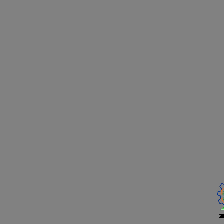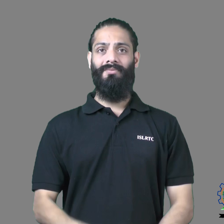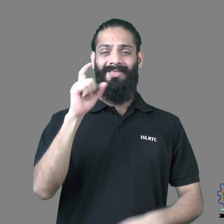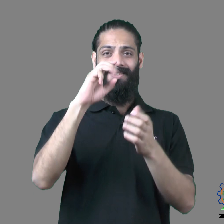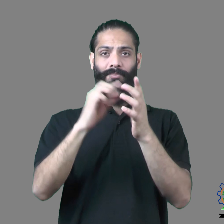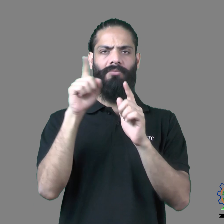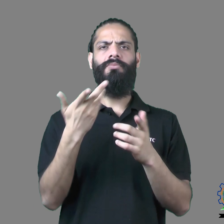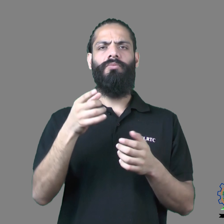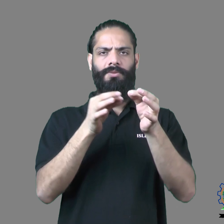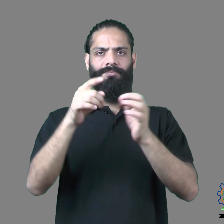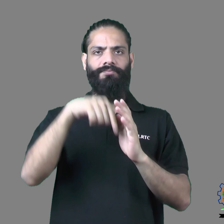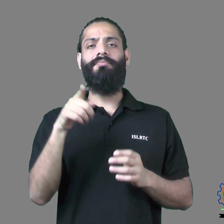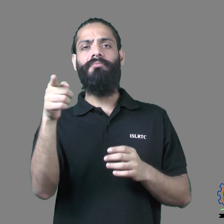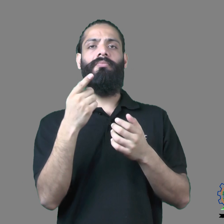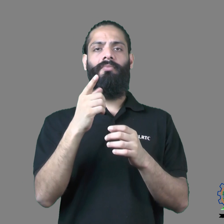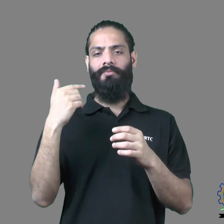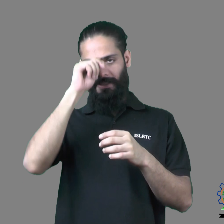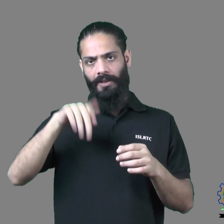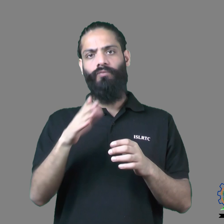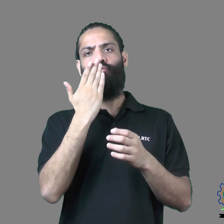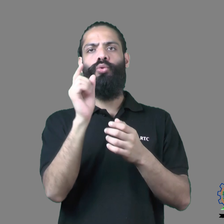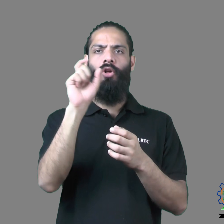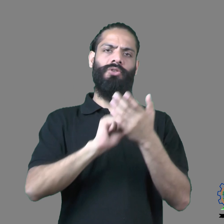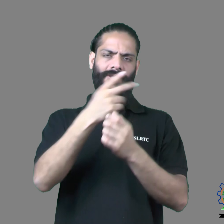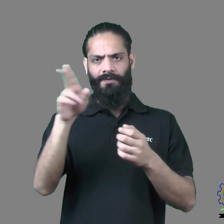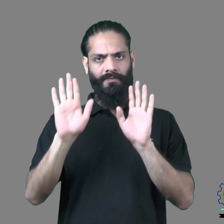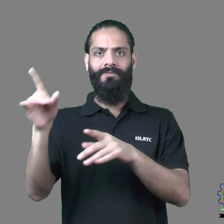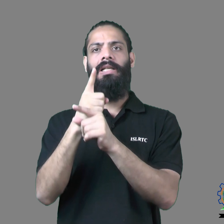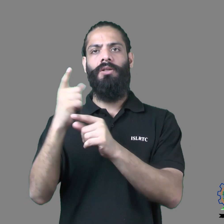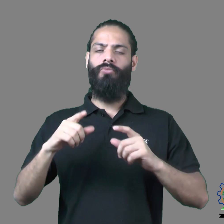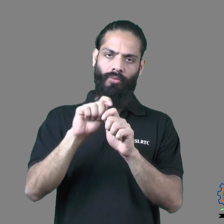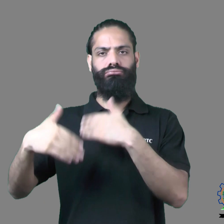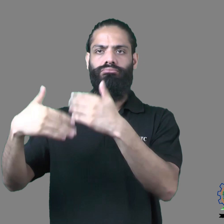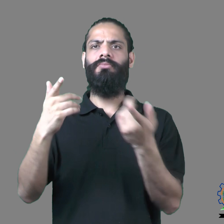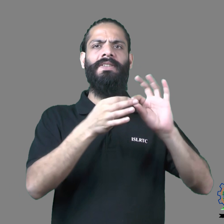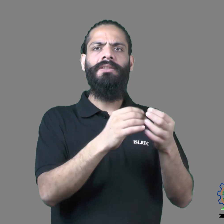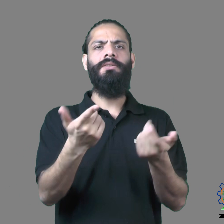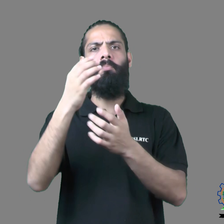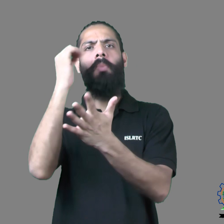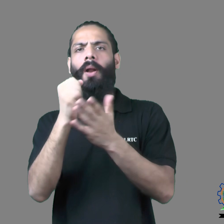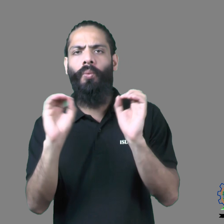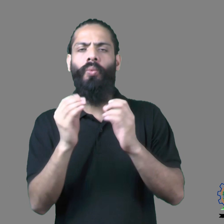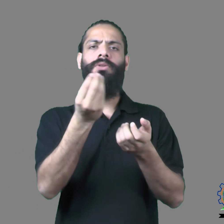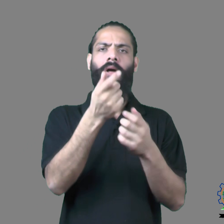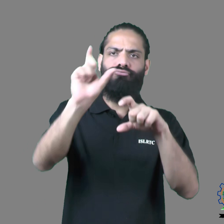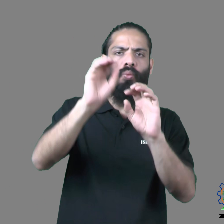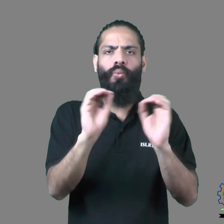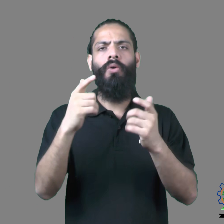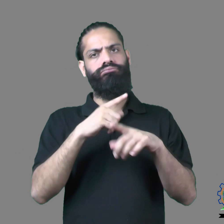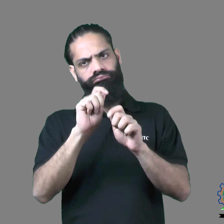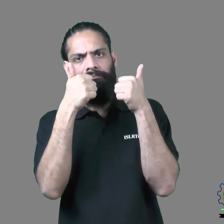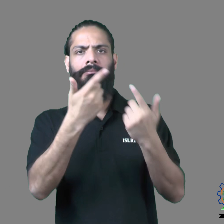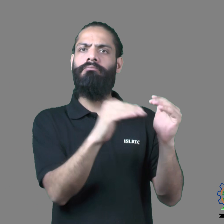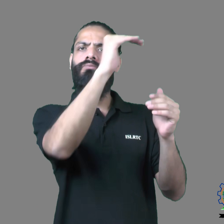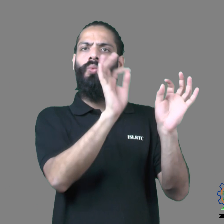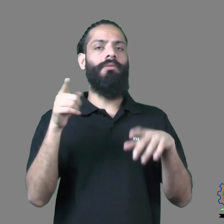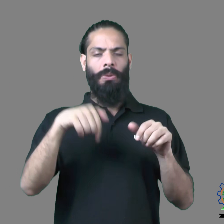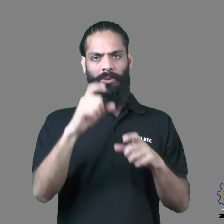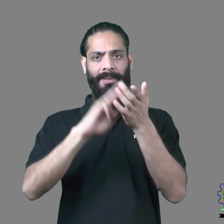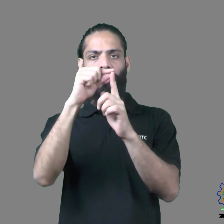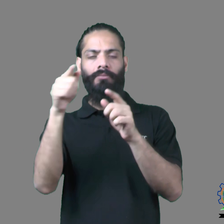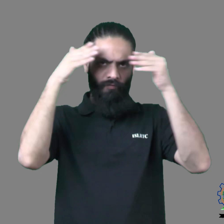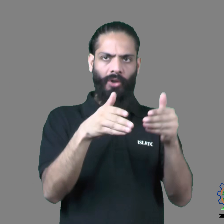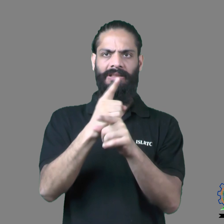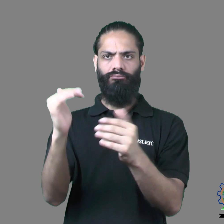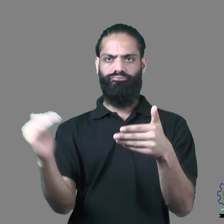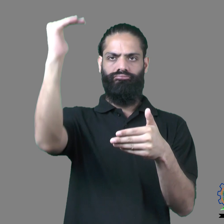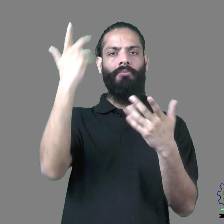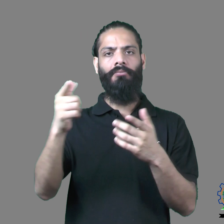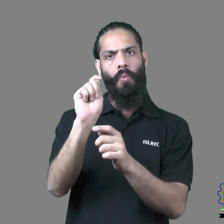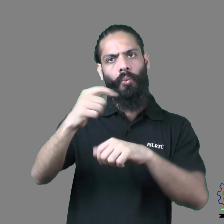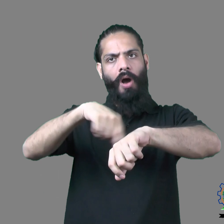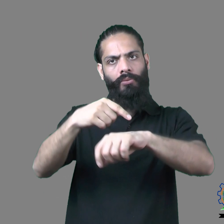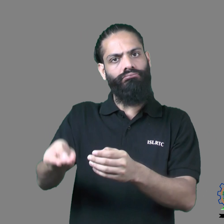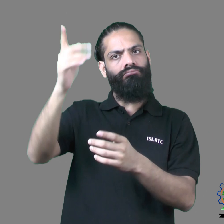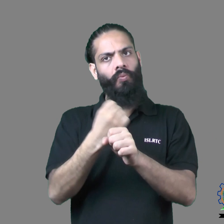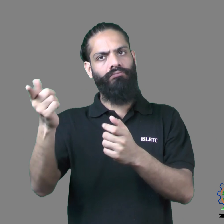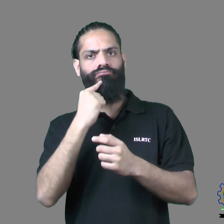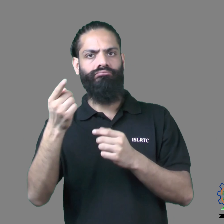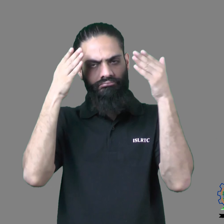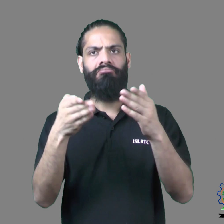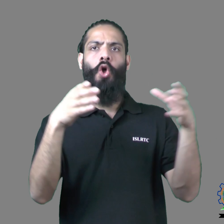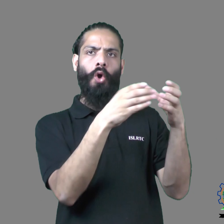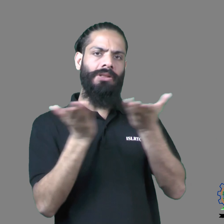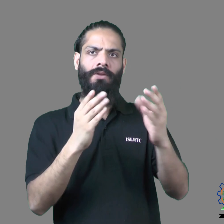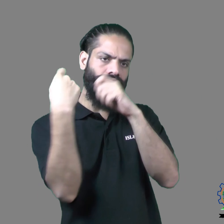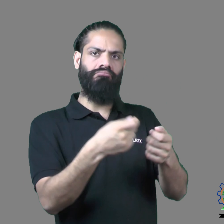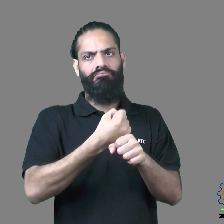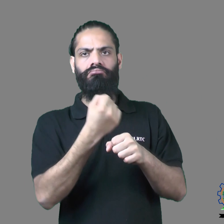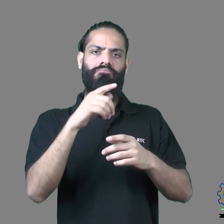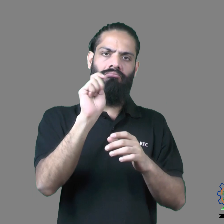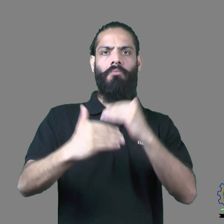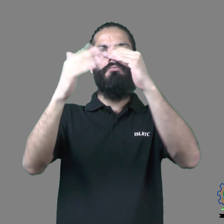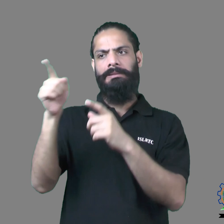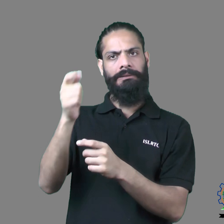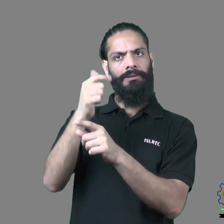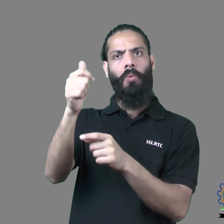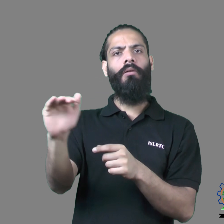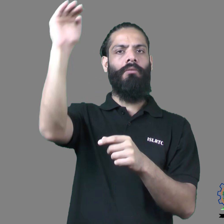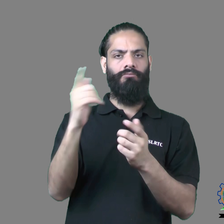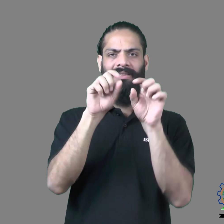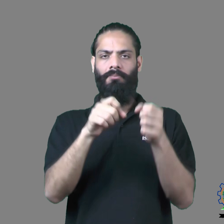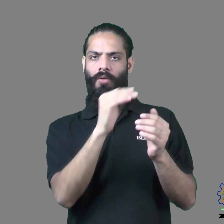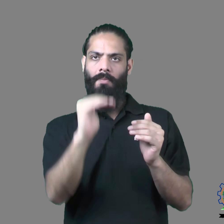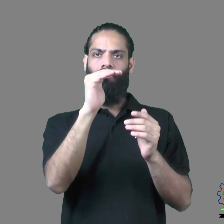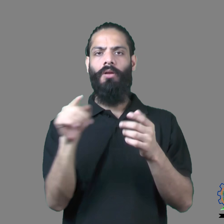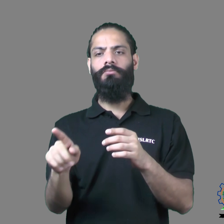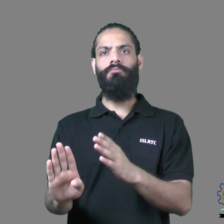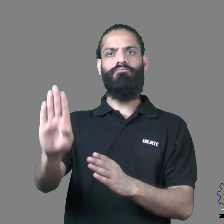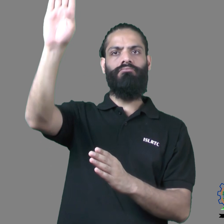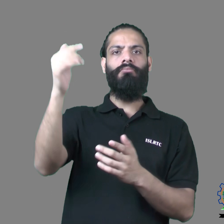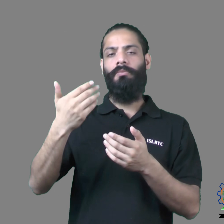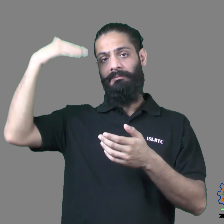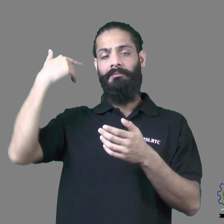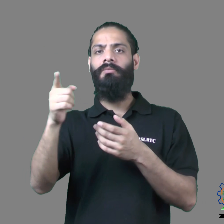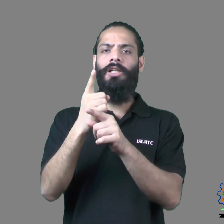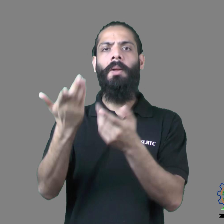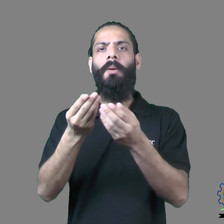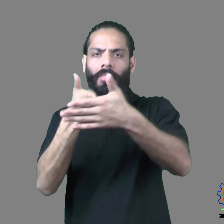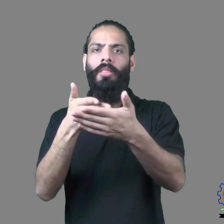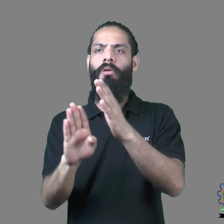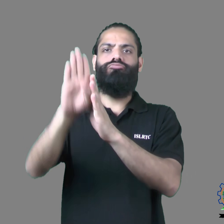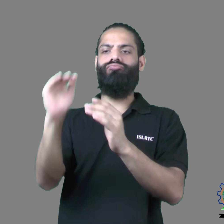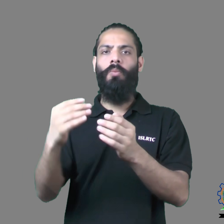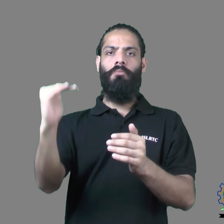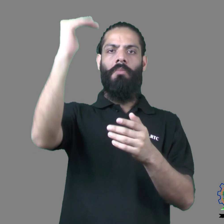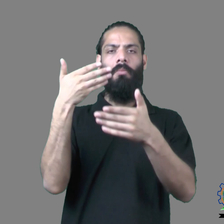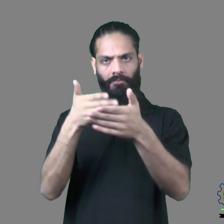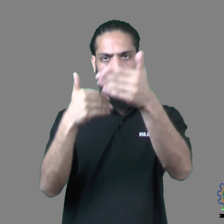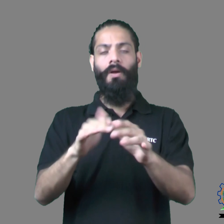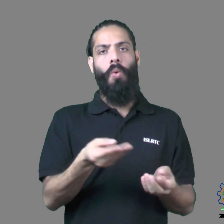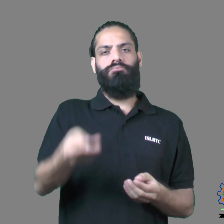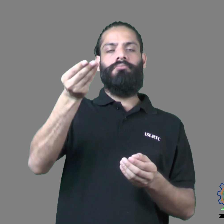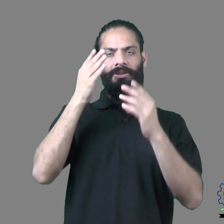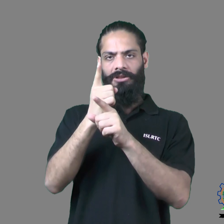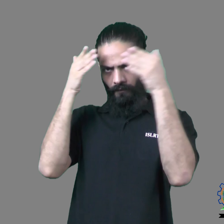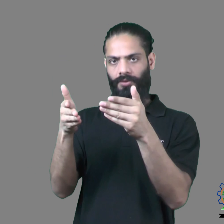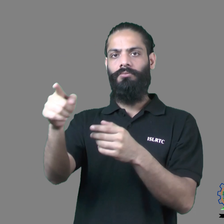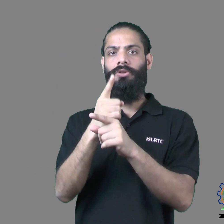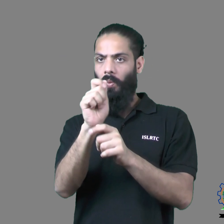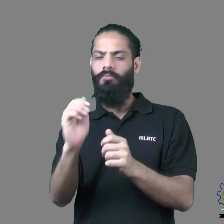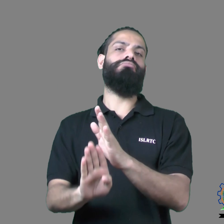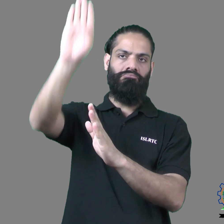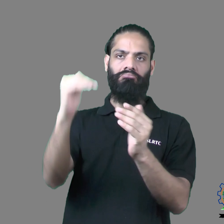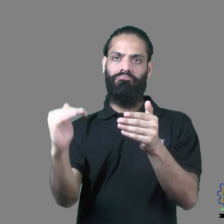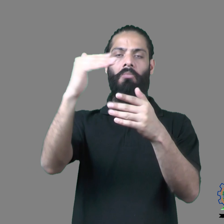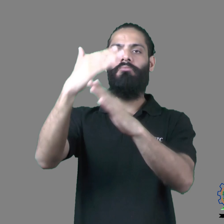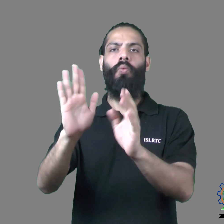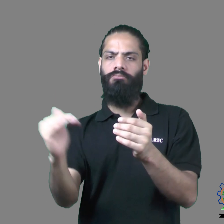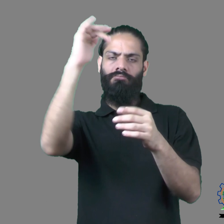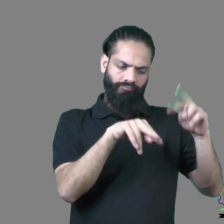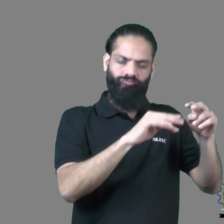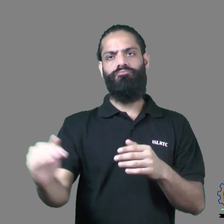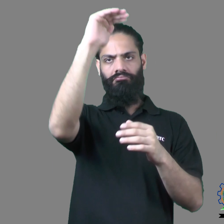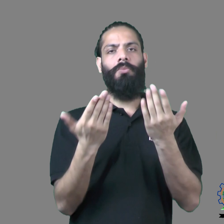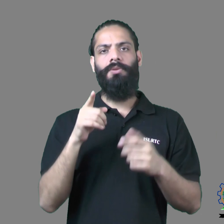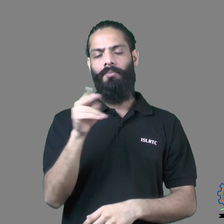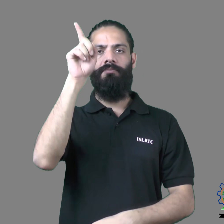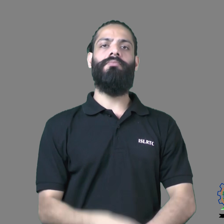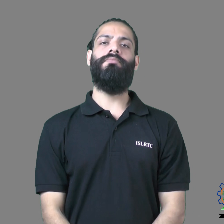Career Management and Progression (CMP)